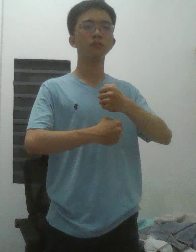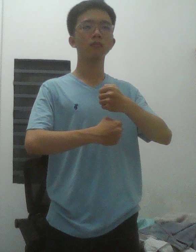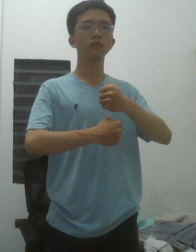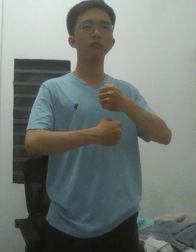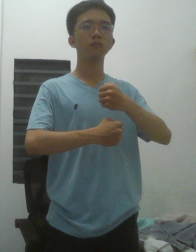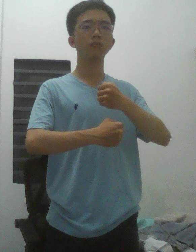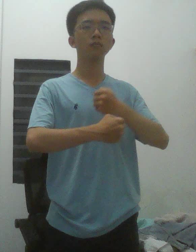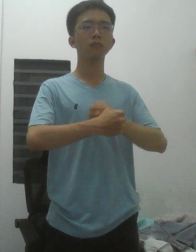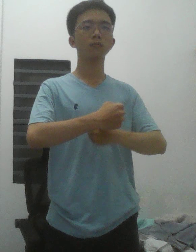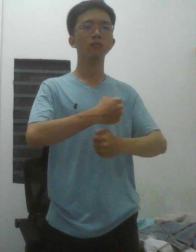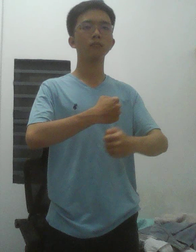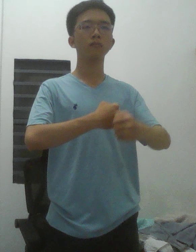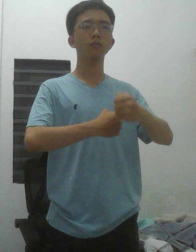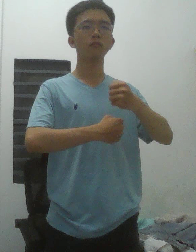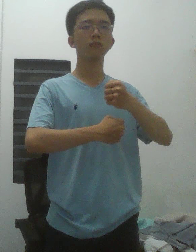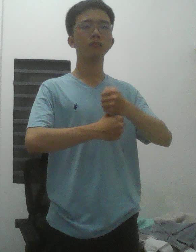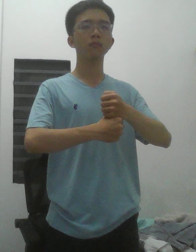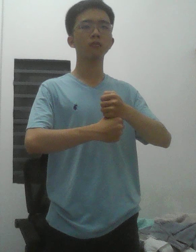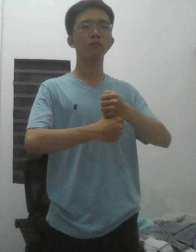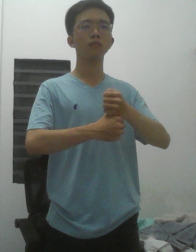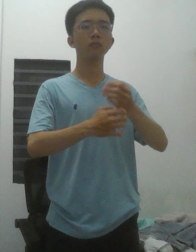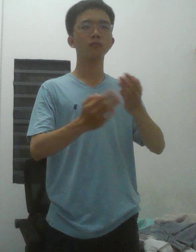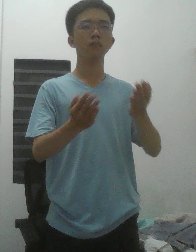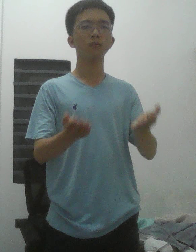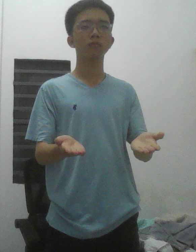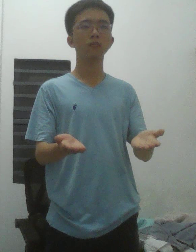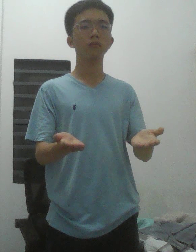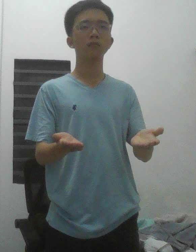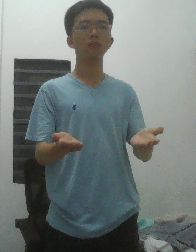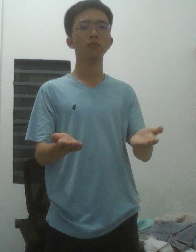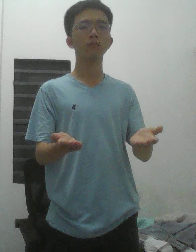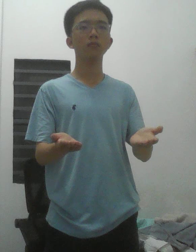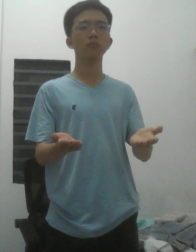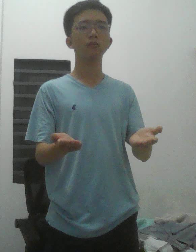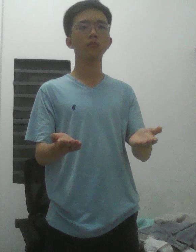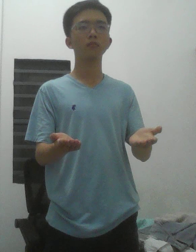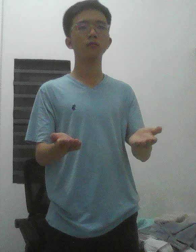nam nay